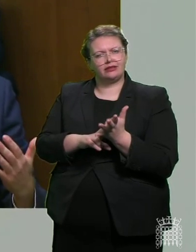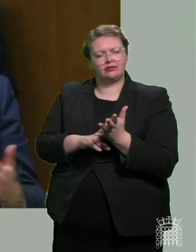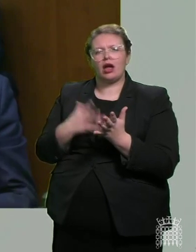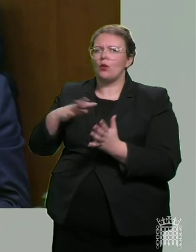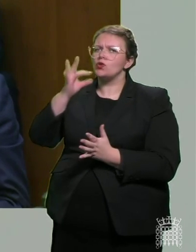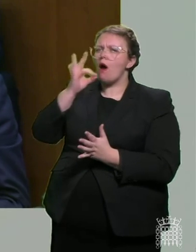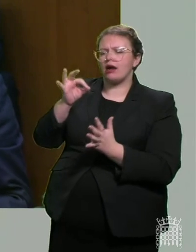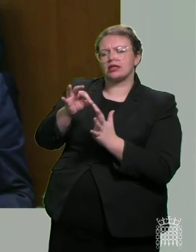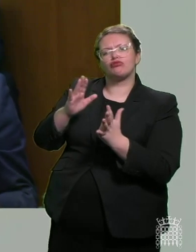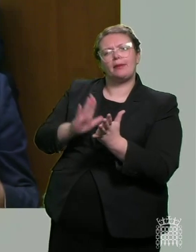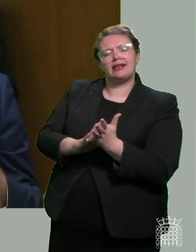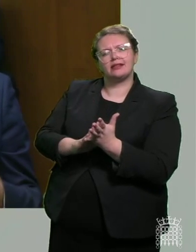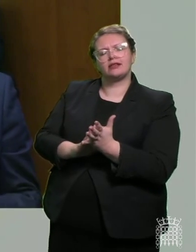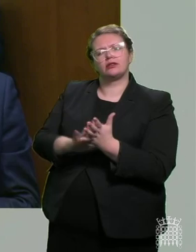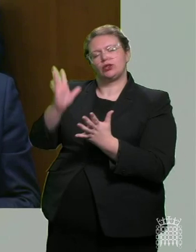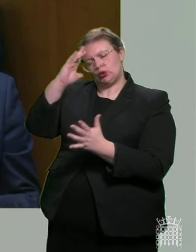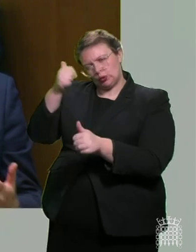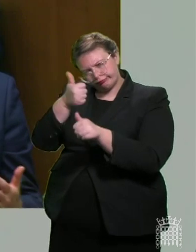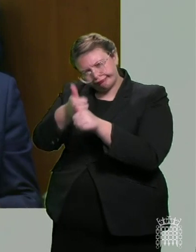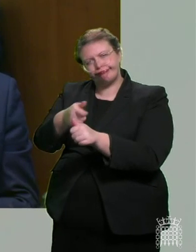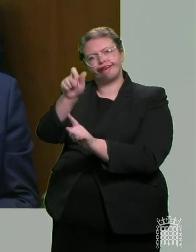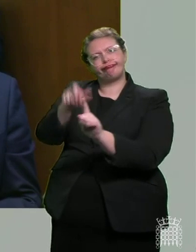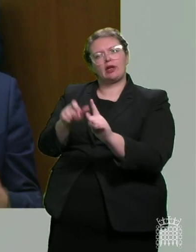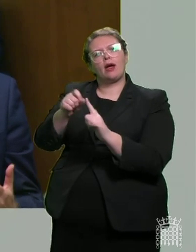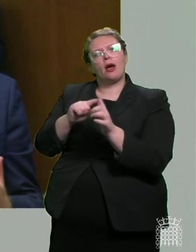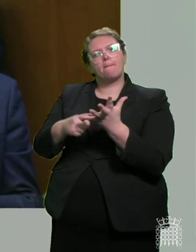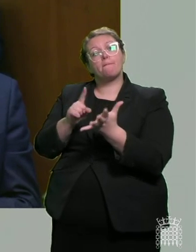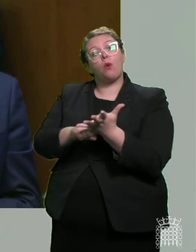Seventy-two hours before they fly, they have to get a test.